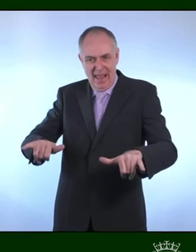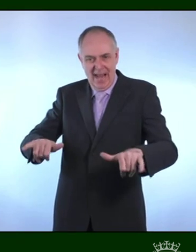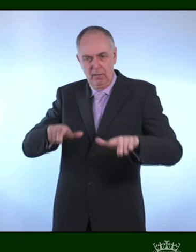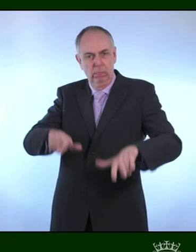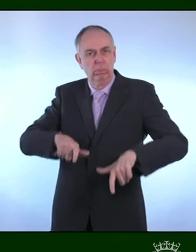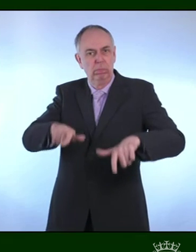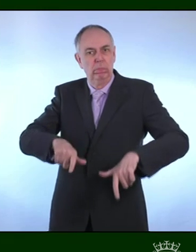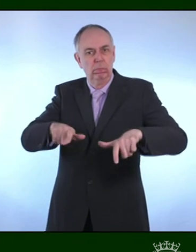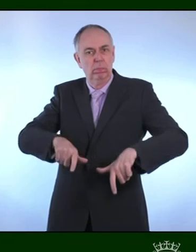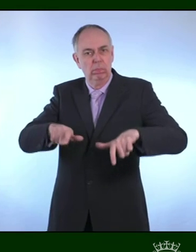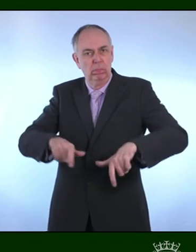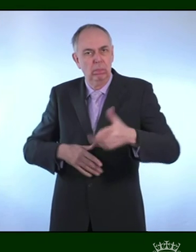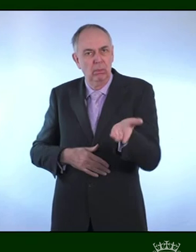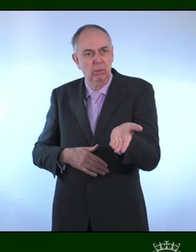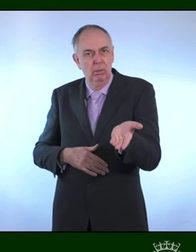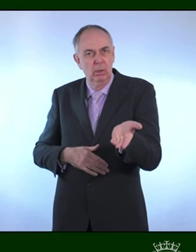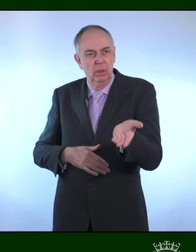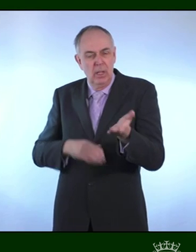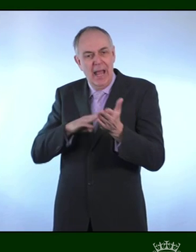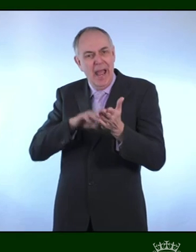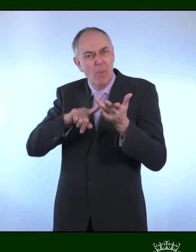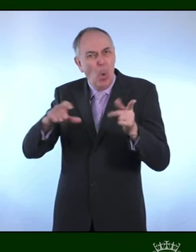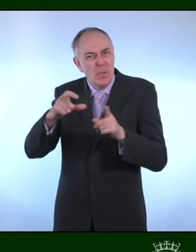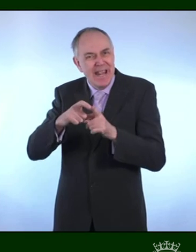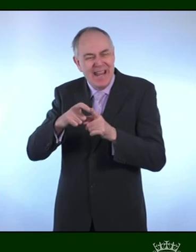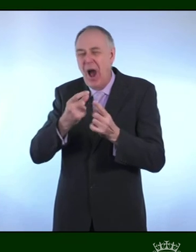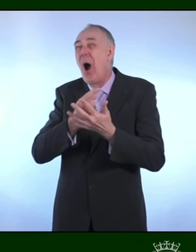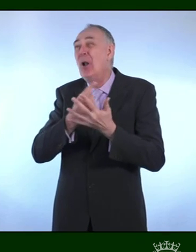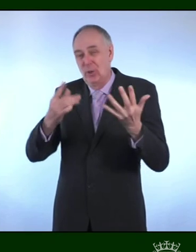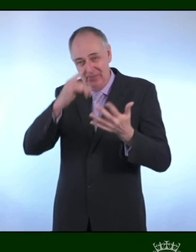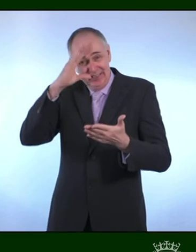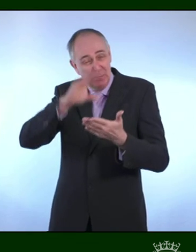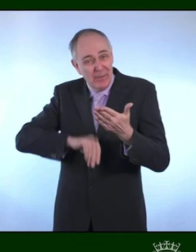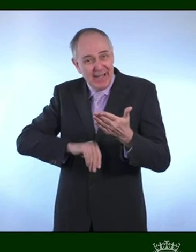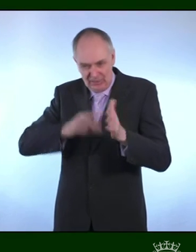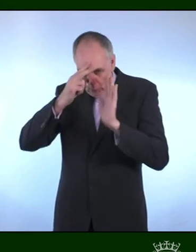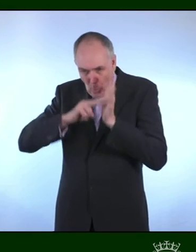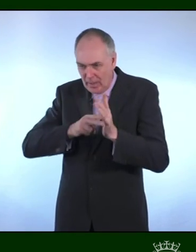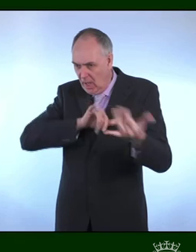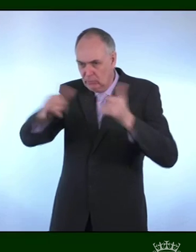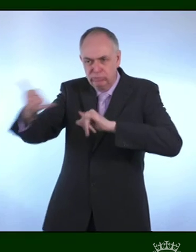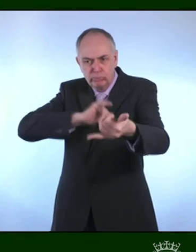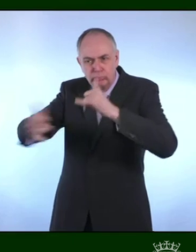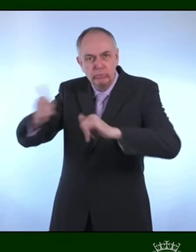The Ministry of Defence has unparalleled experience in chartering planes and organising flights.